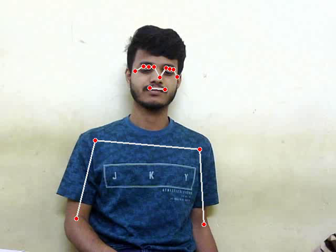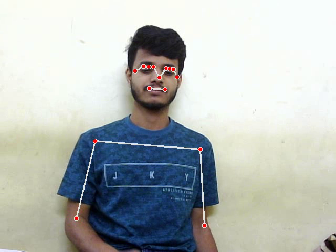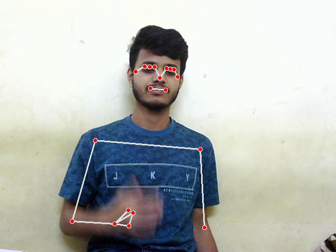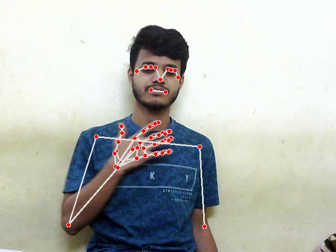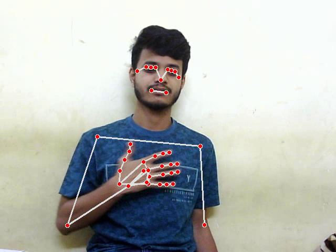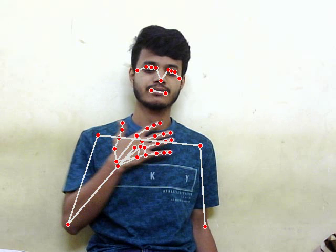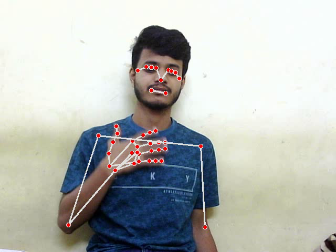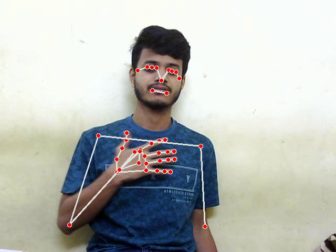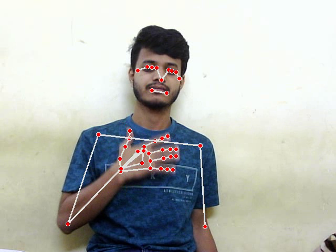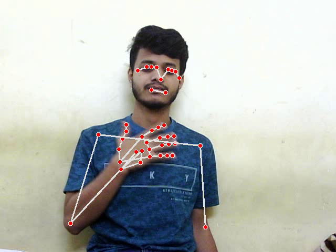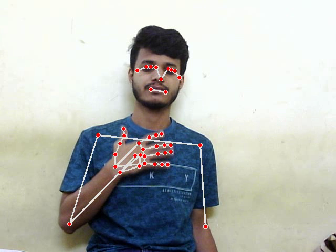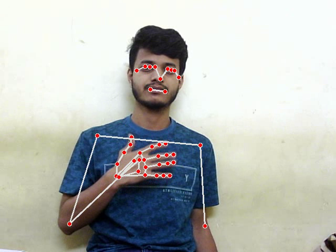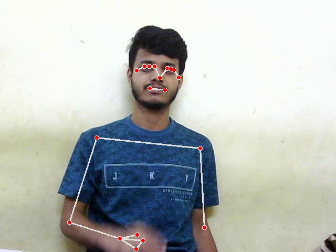please